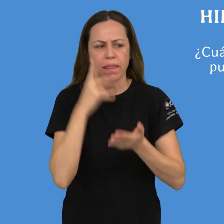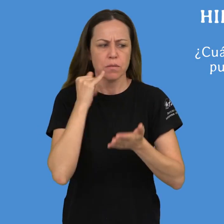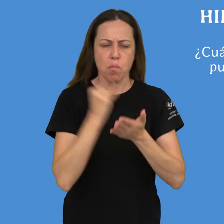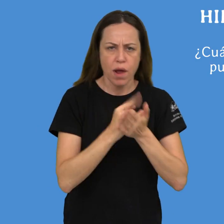probar